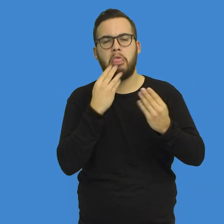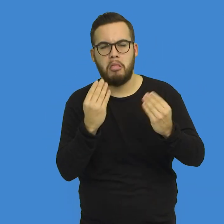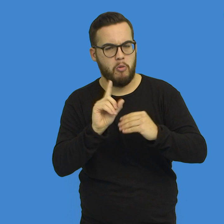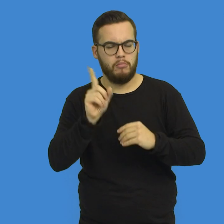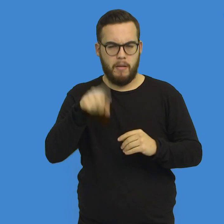no